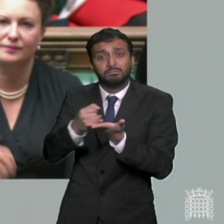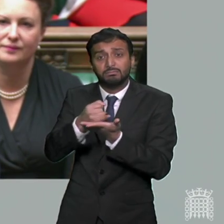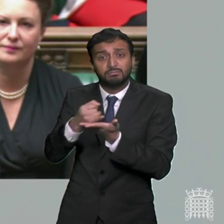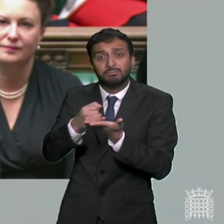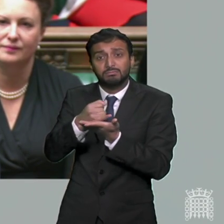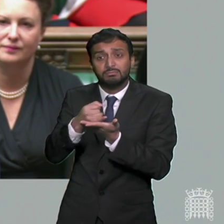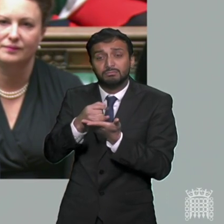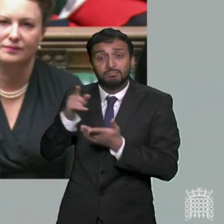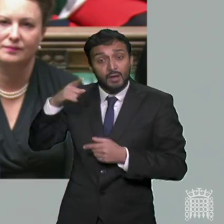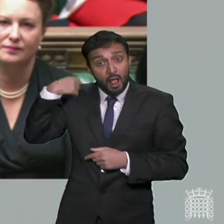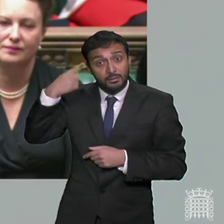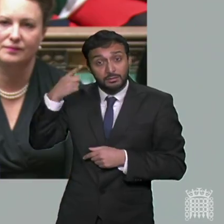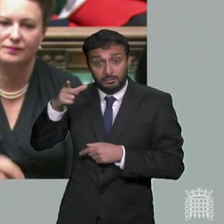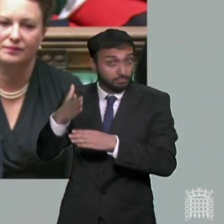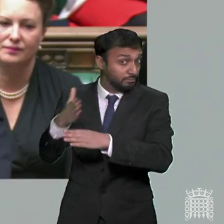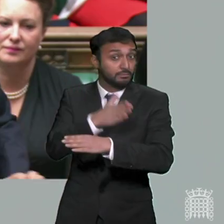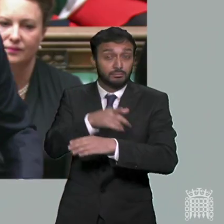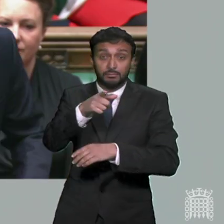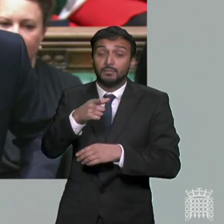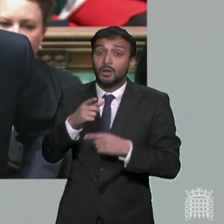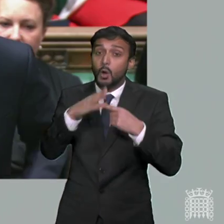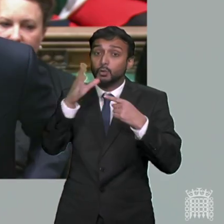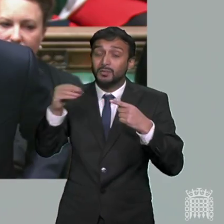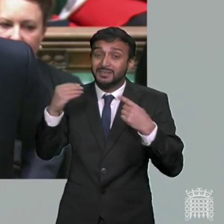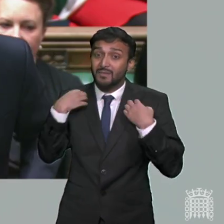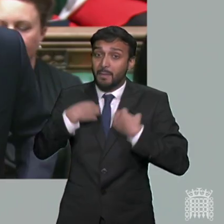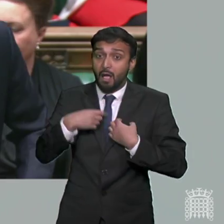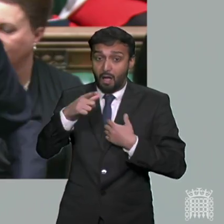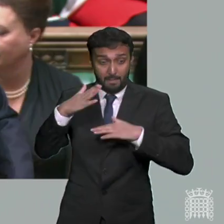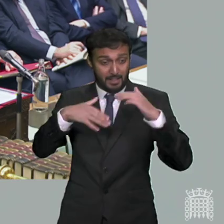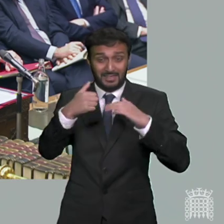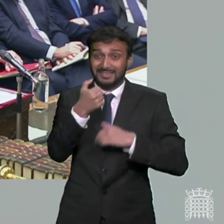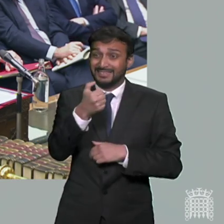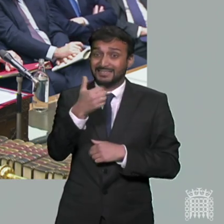In London, the former Conservative Mayor, in five years, built 60,000 affordable homes.